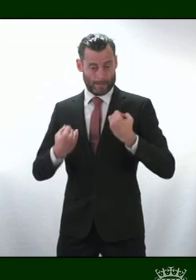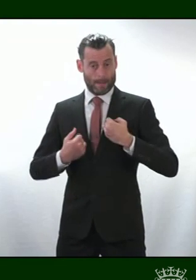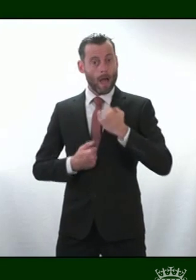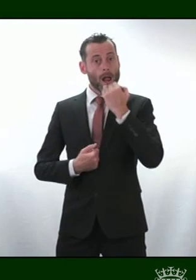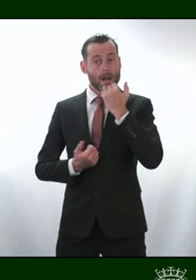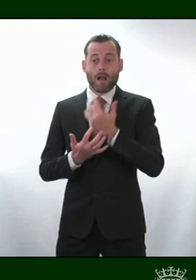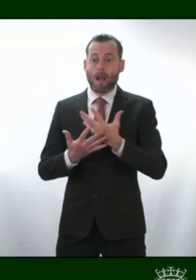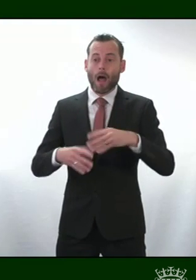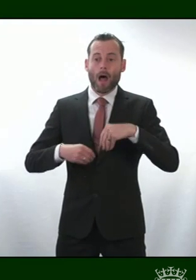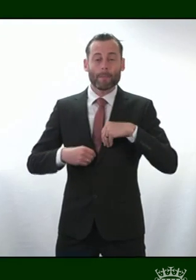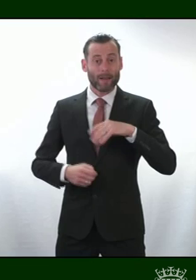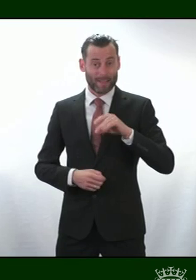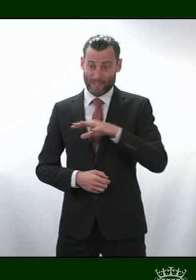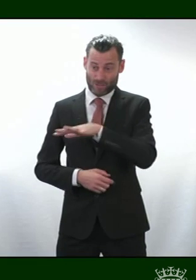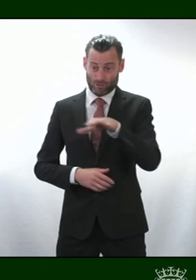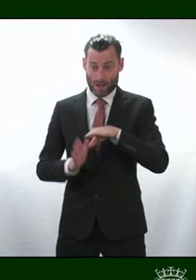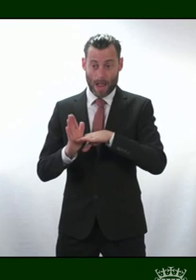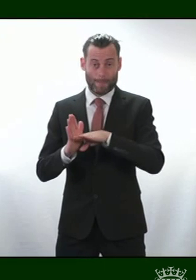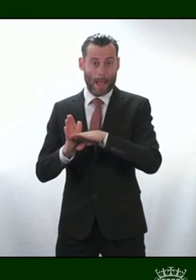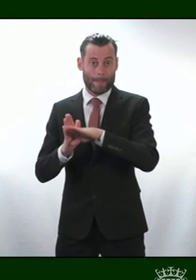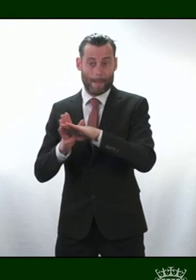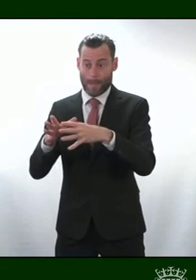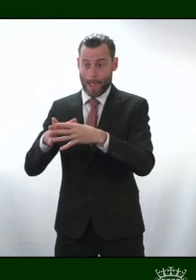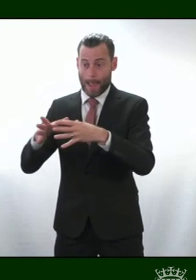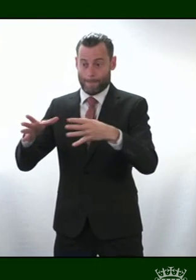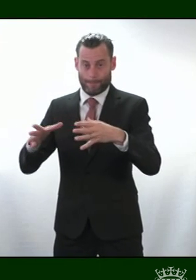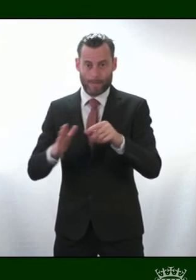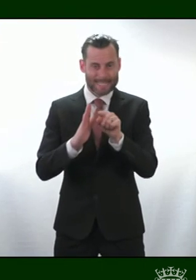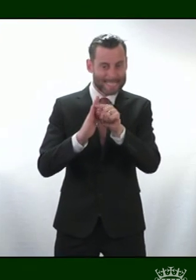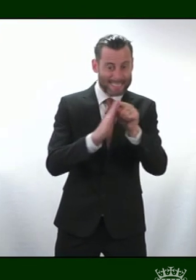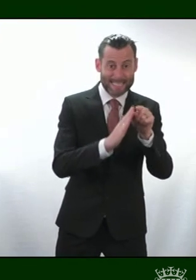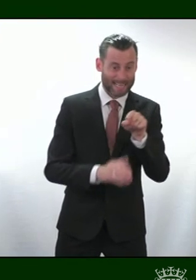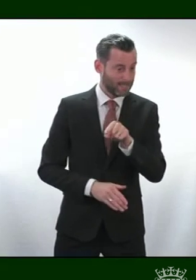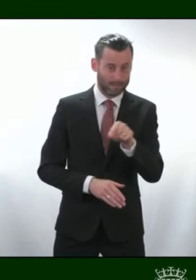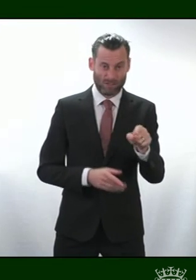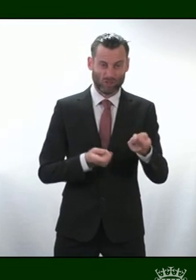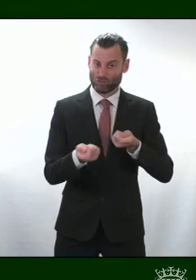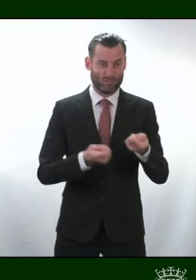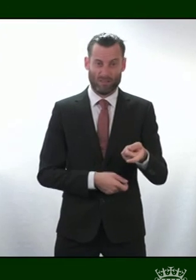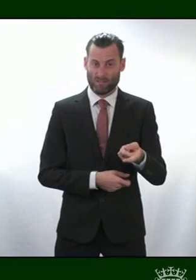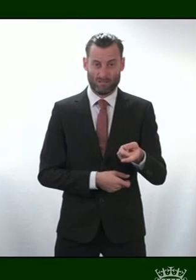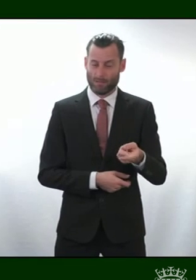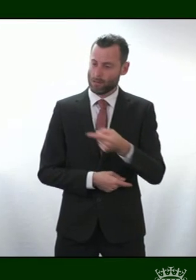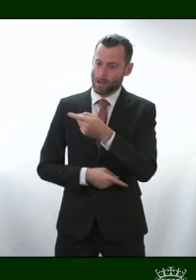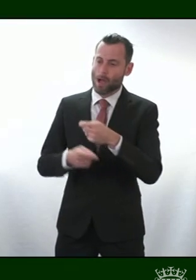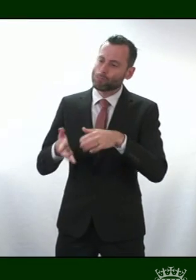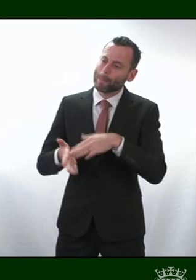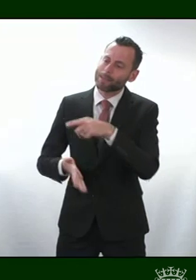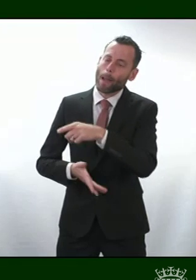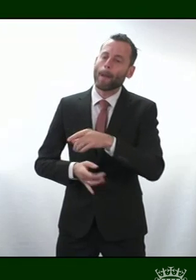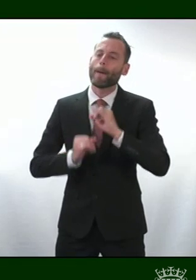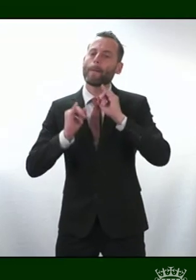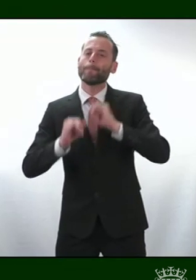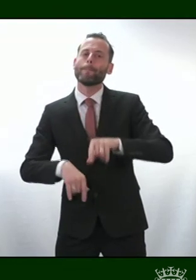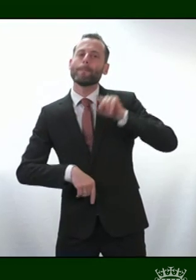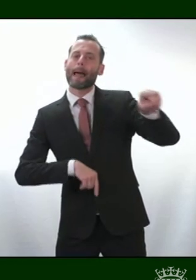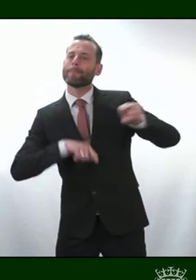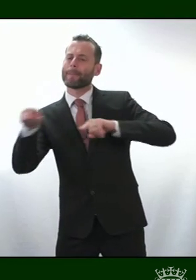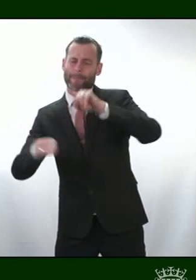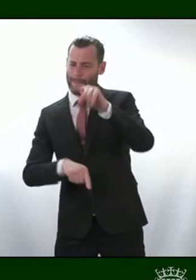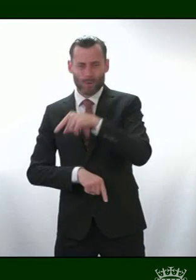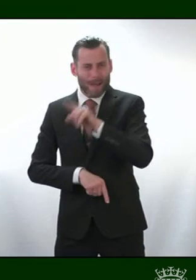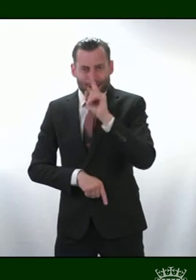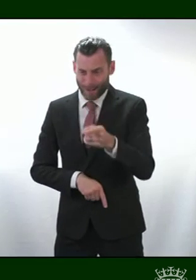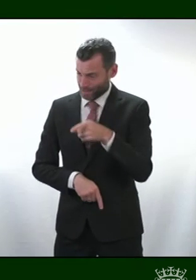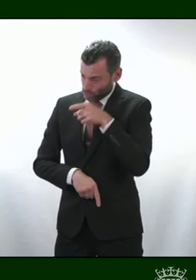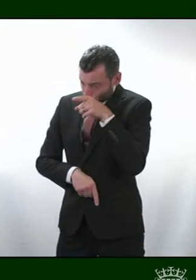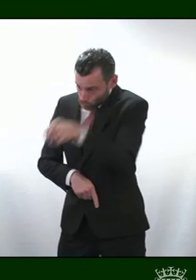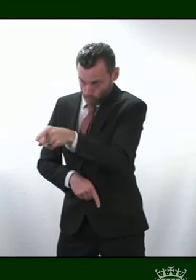The testing system is collapsing. When you are the Prime Minister, you cannot keep trying to blame other people for your own incompetence.